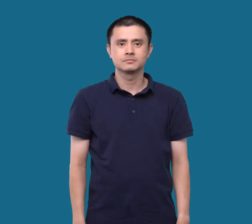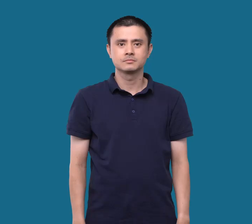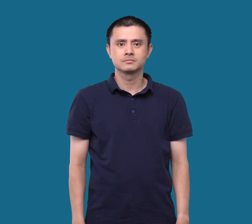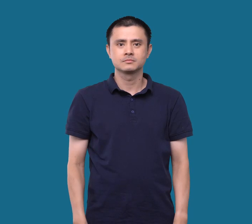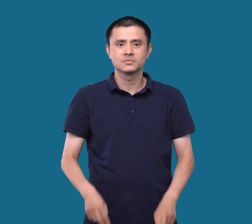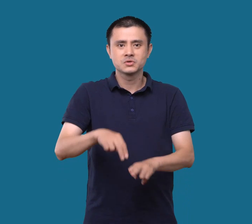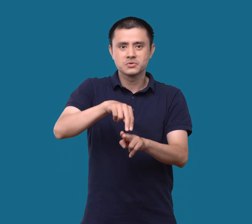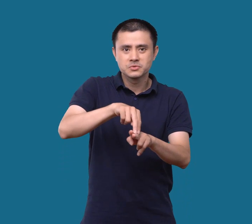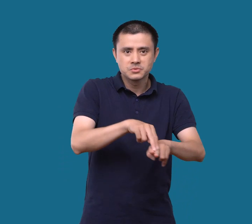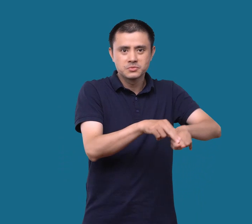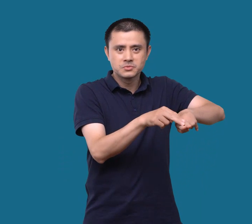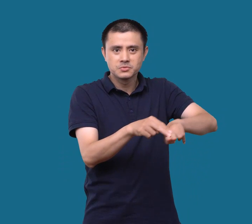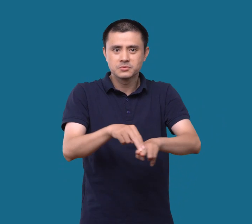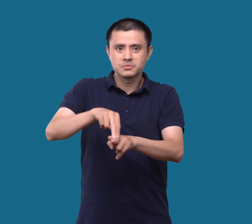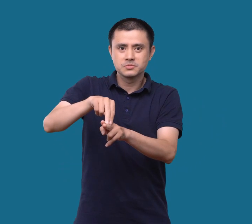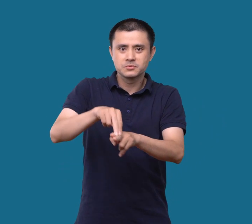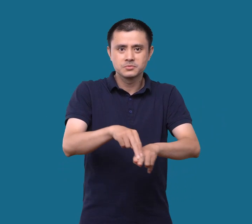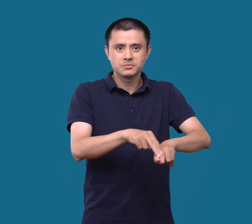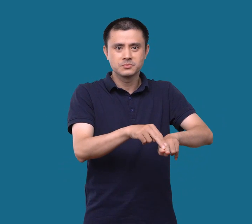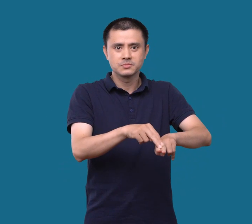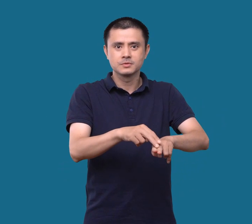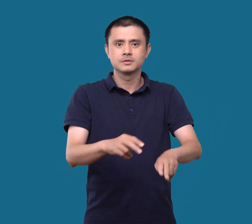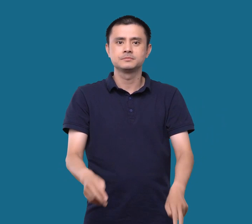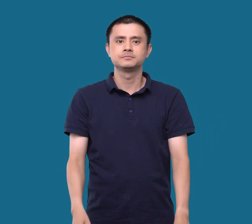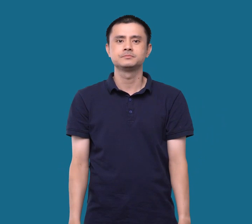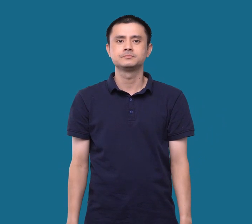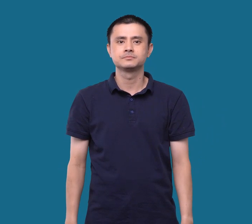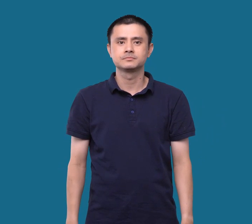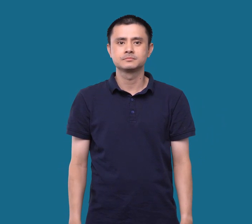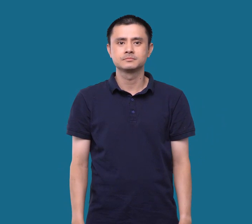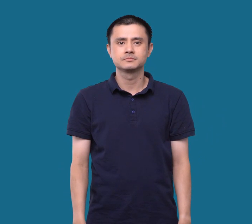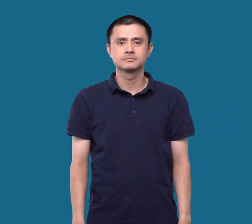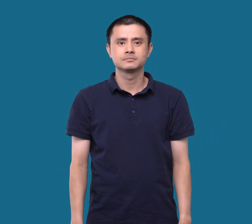lướt ván